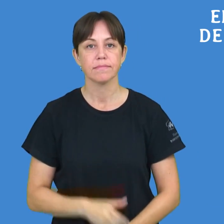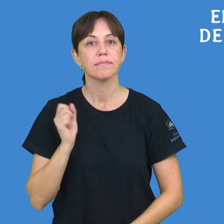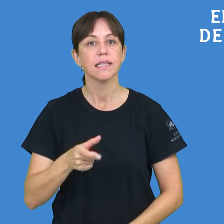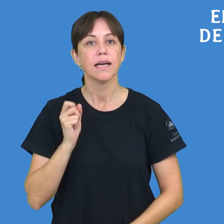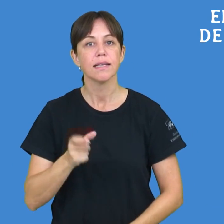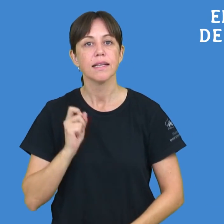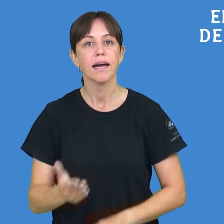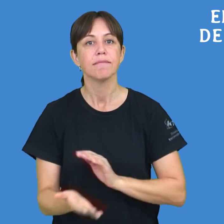frecuente